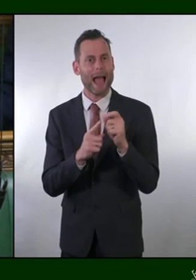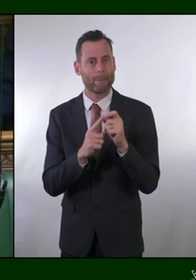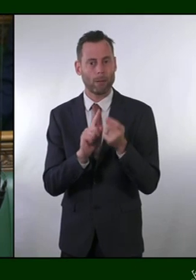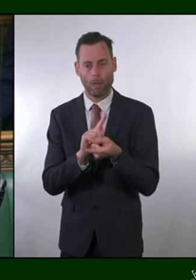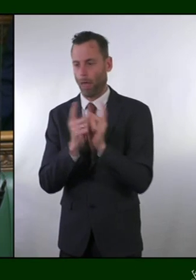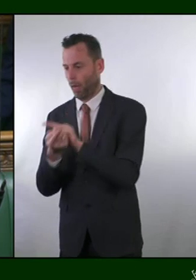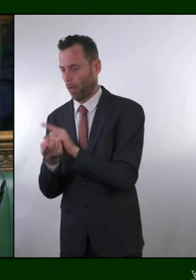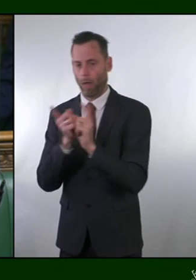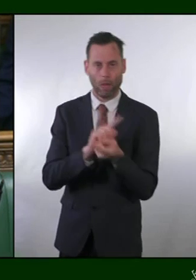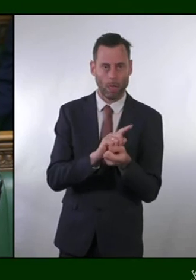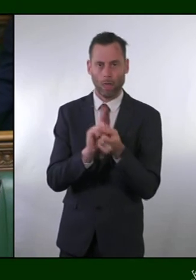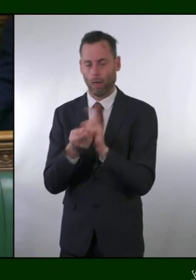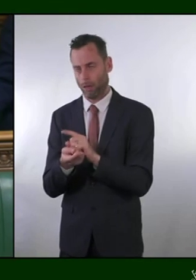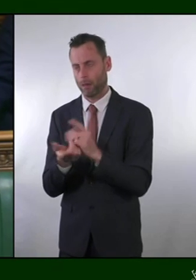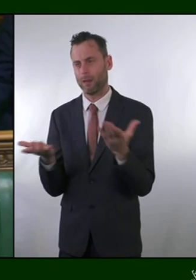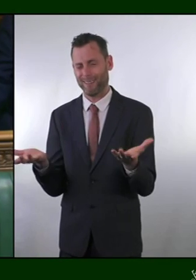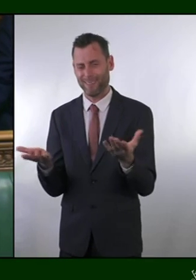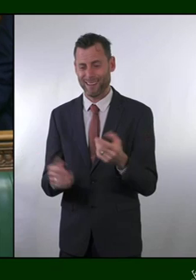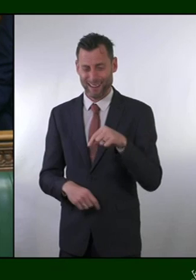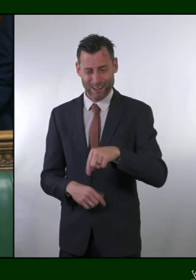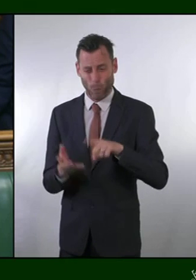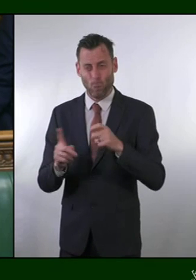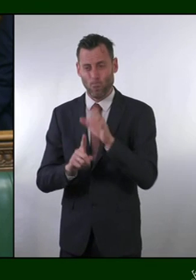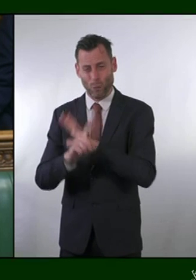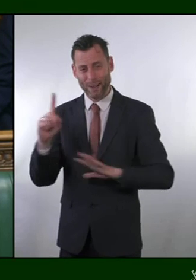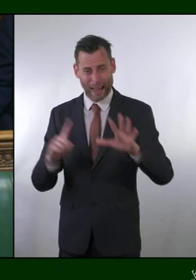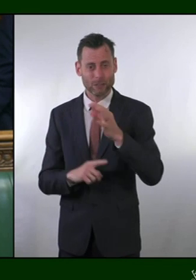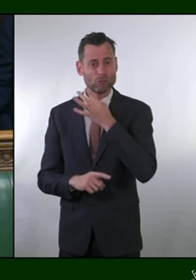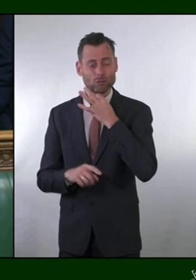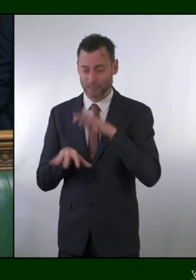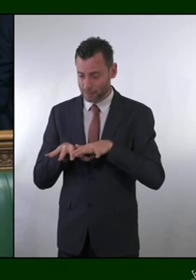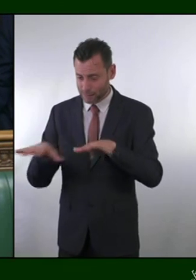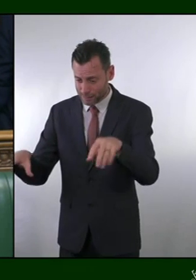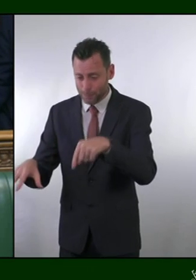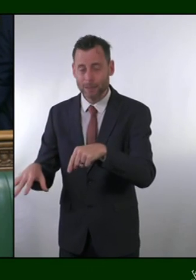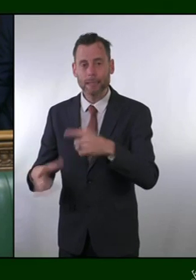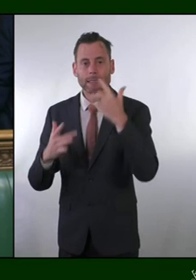We are facing a second wave of infections across the UK, so test and trace is even more critical.